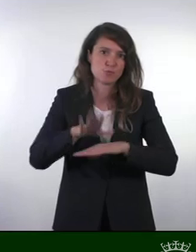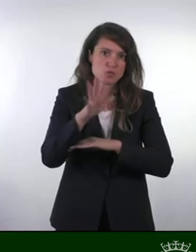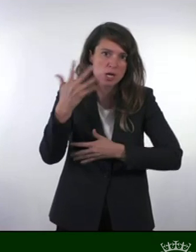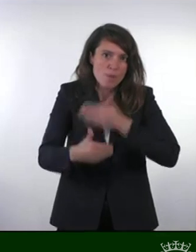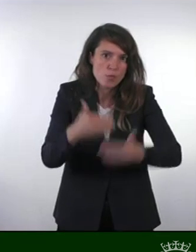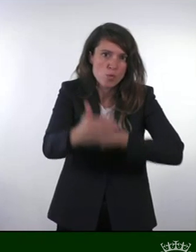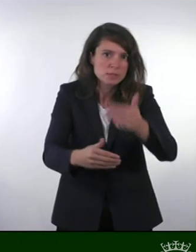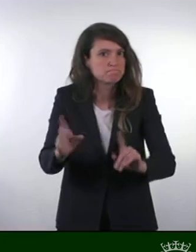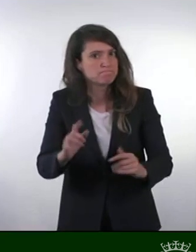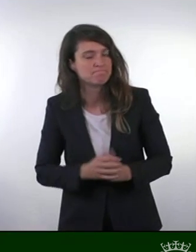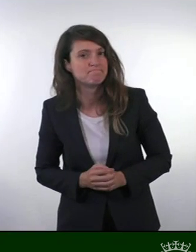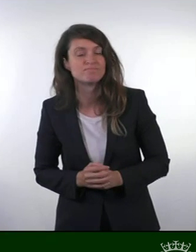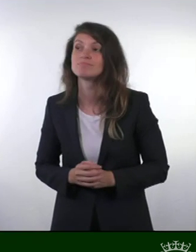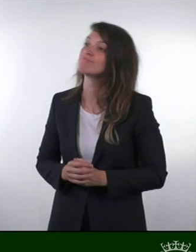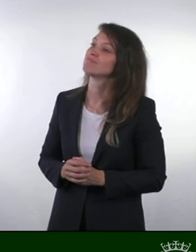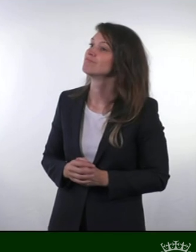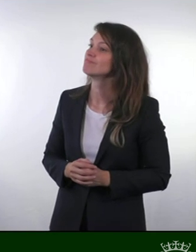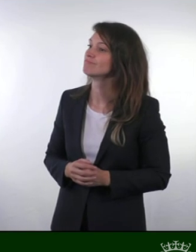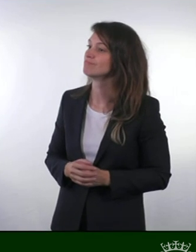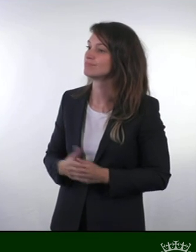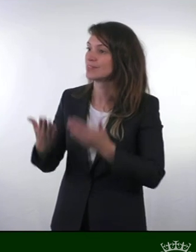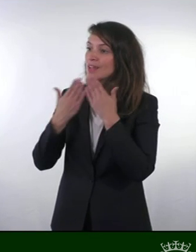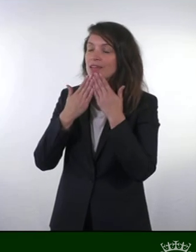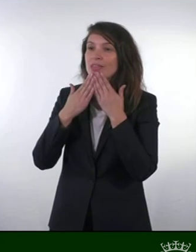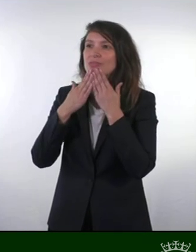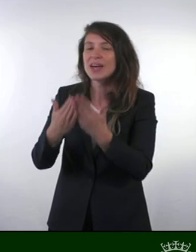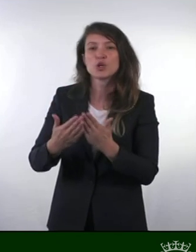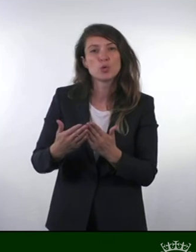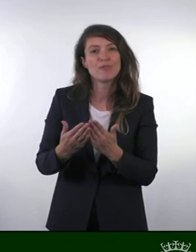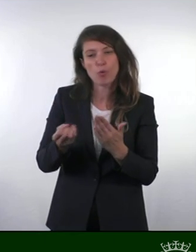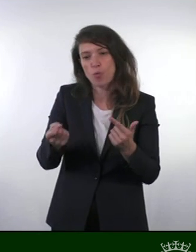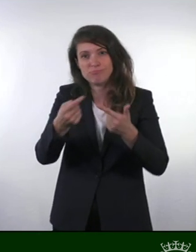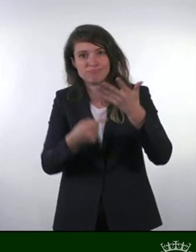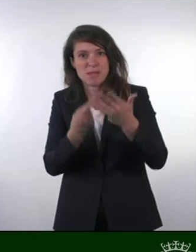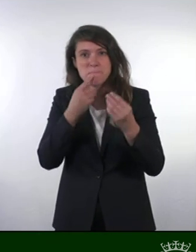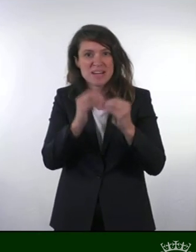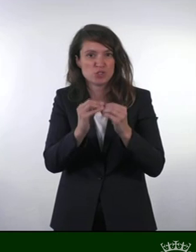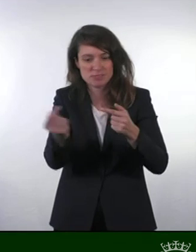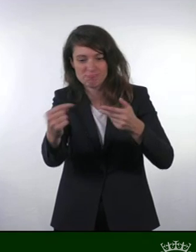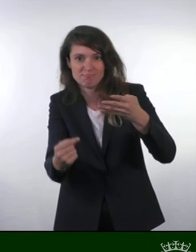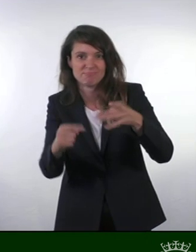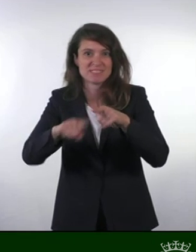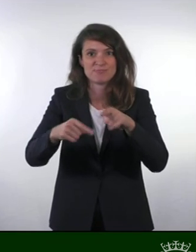Absolutely; I thank my honourable Friend for making those representations.